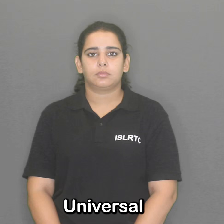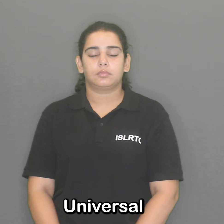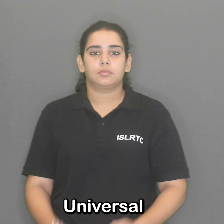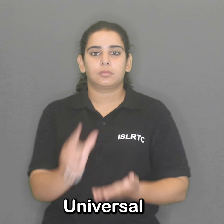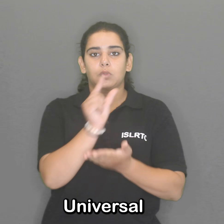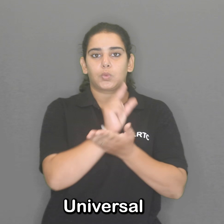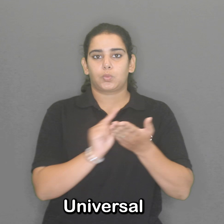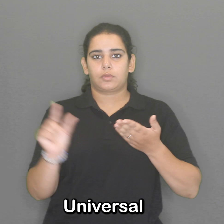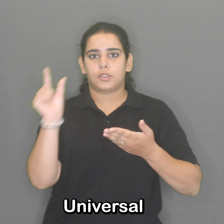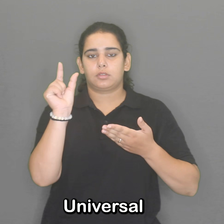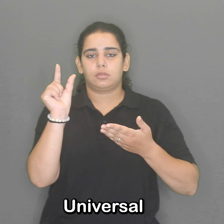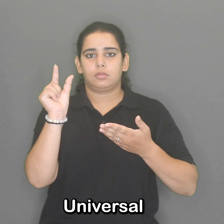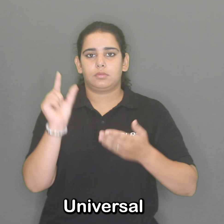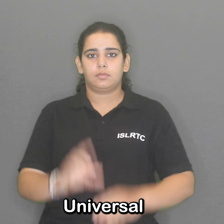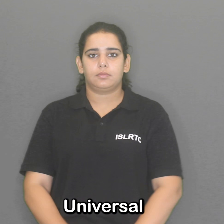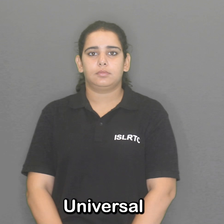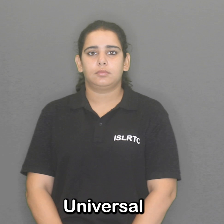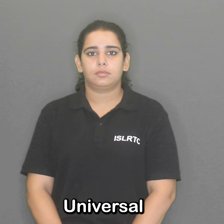Universal